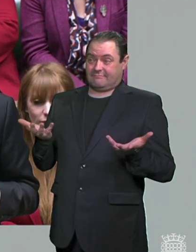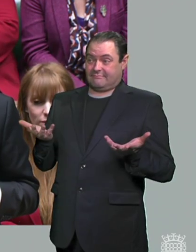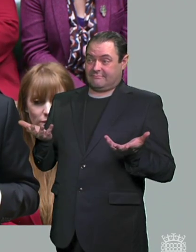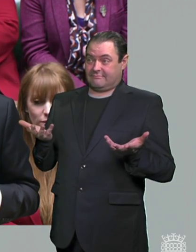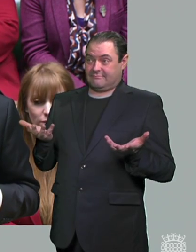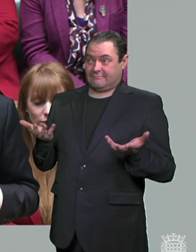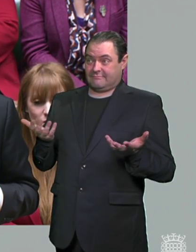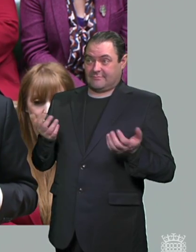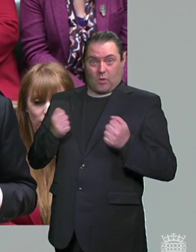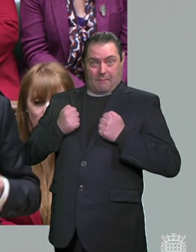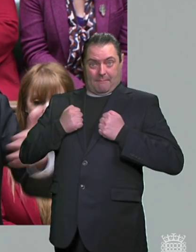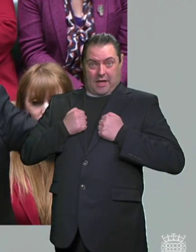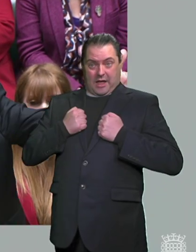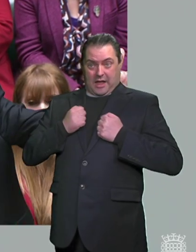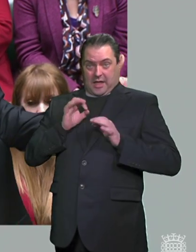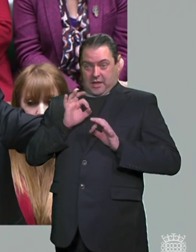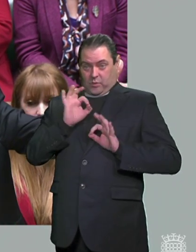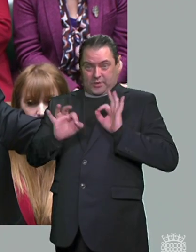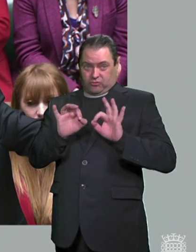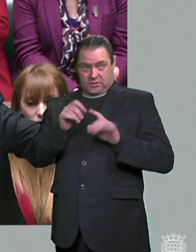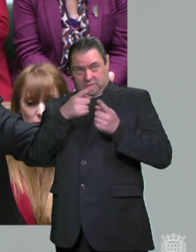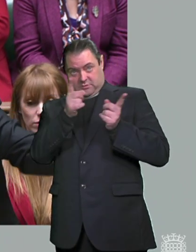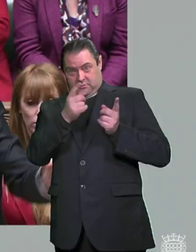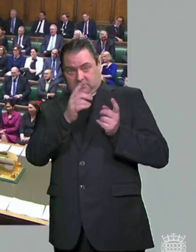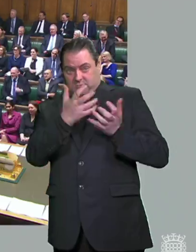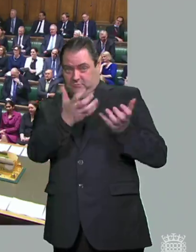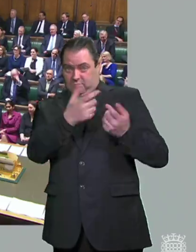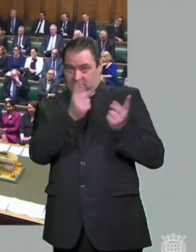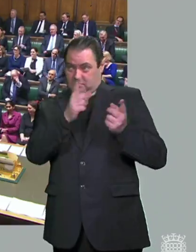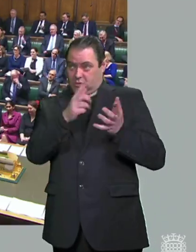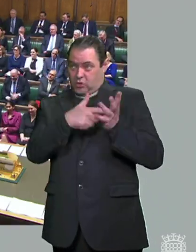It is not my questions he is avoiding; it is Conservative Members’ questions he is avoiding.